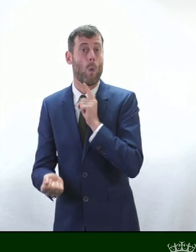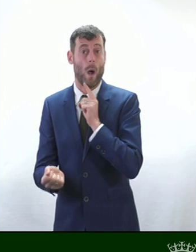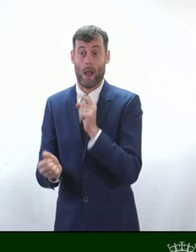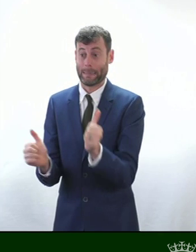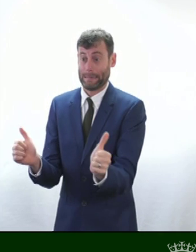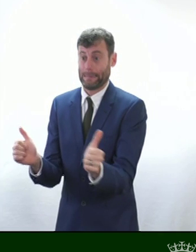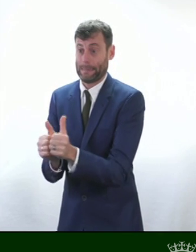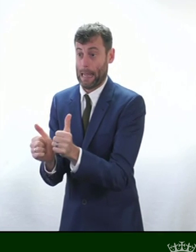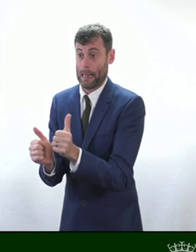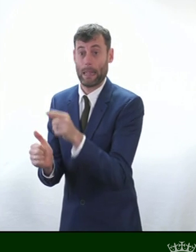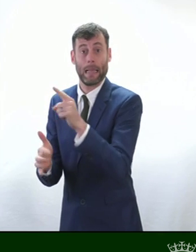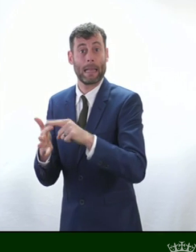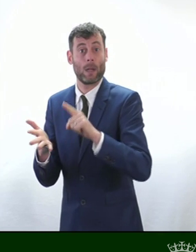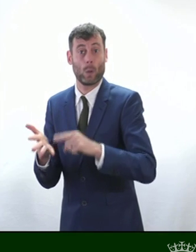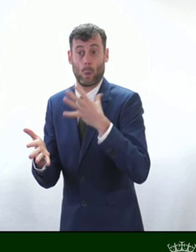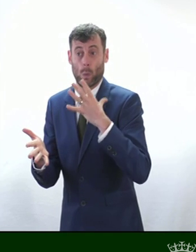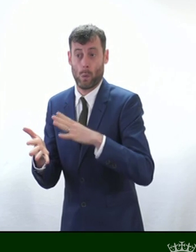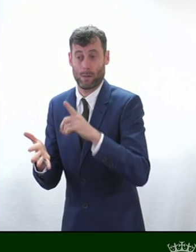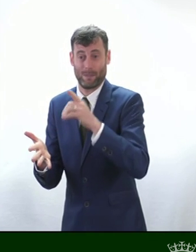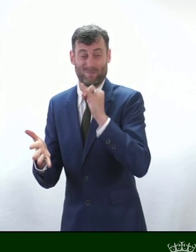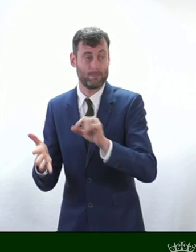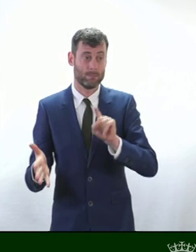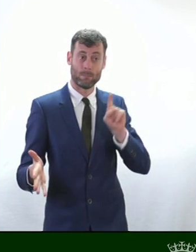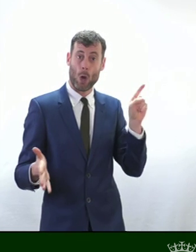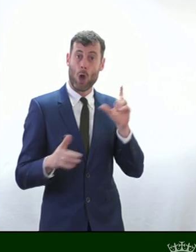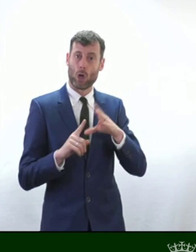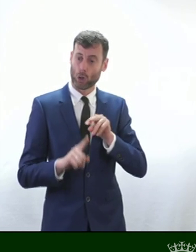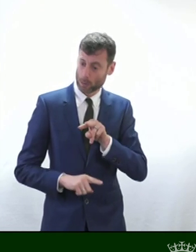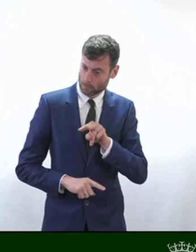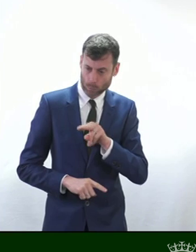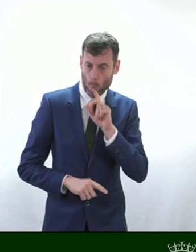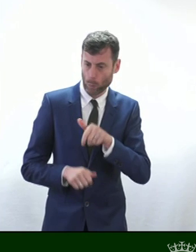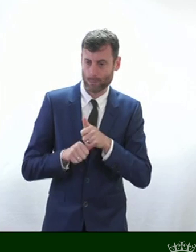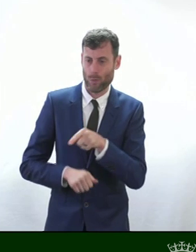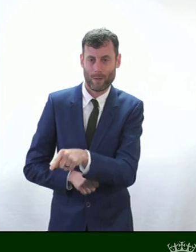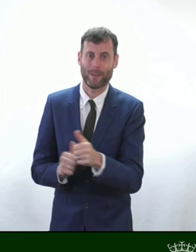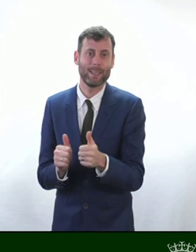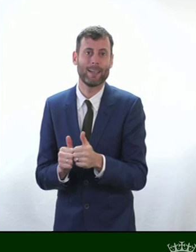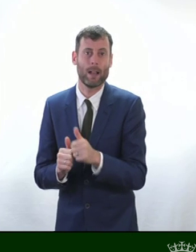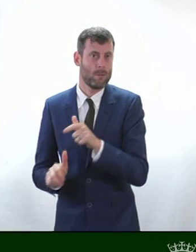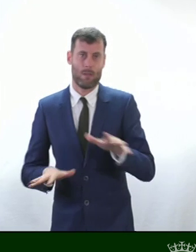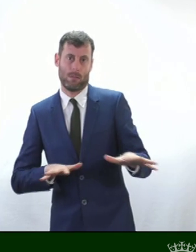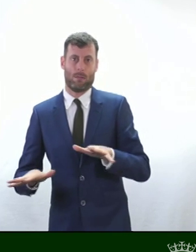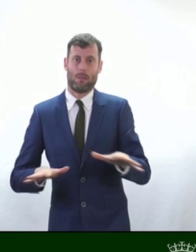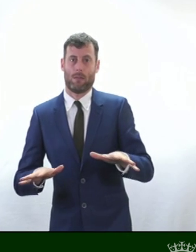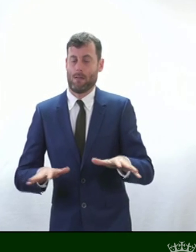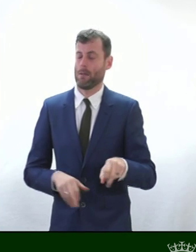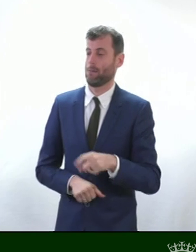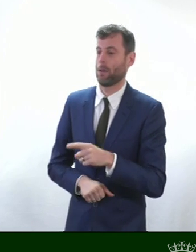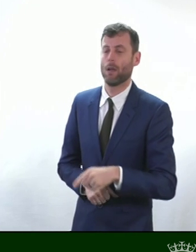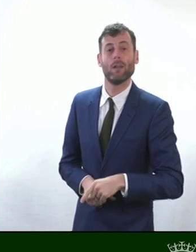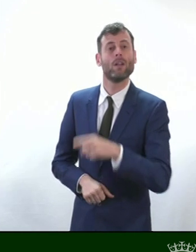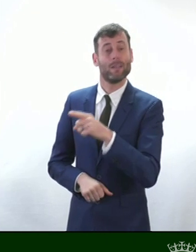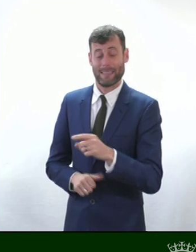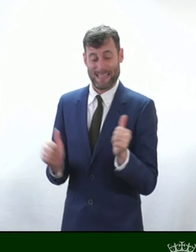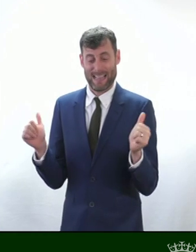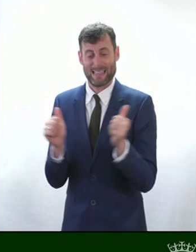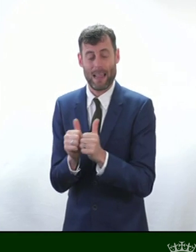I genuinely hope that this is the usual Prime Minister’s bluster and that, like one of his newspaper columns, a deal arrives at the last minute.